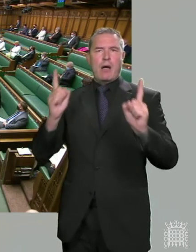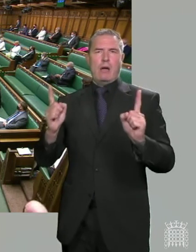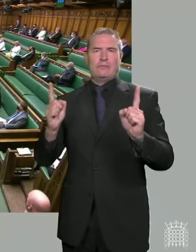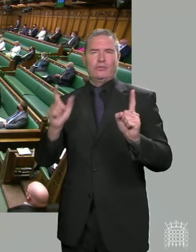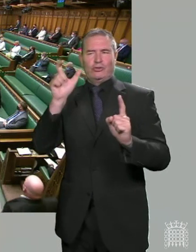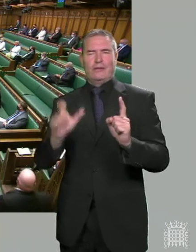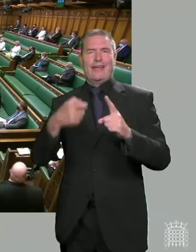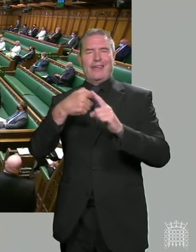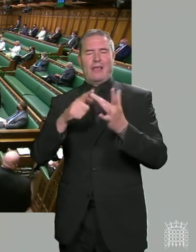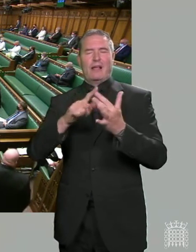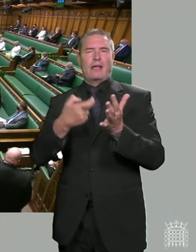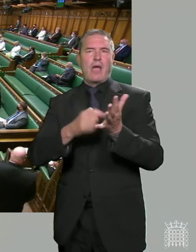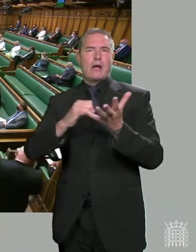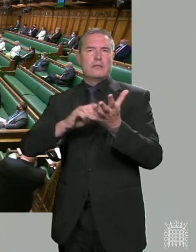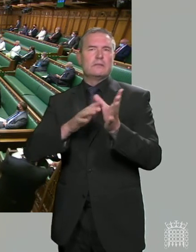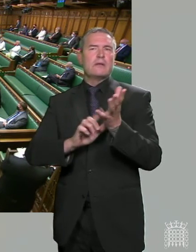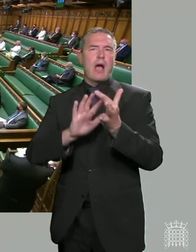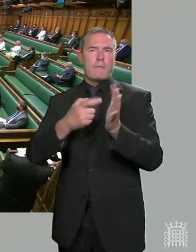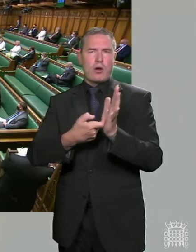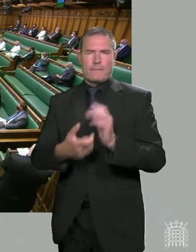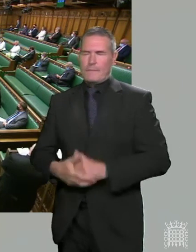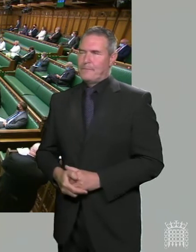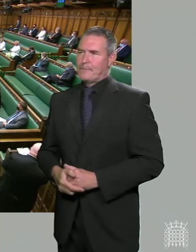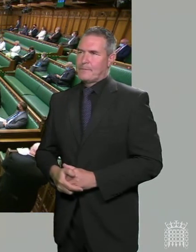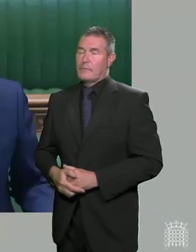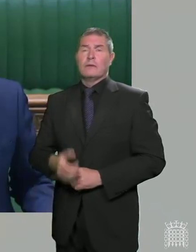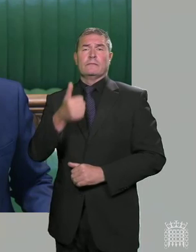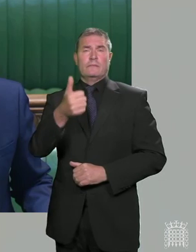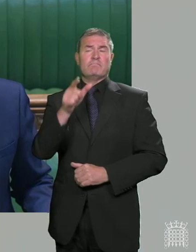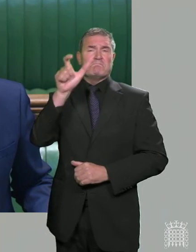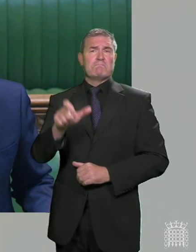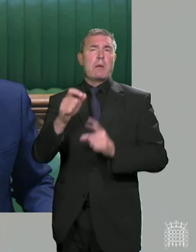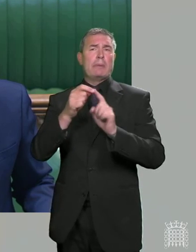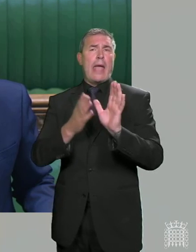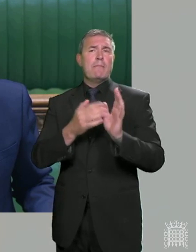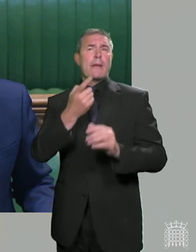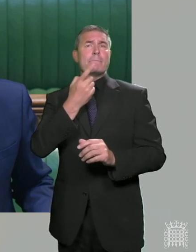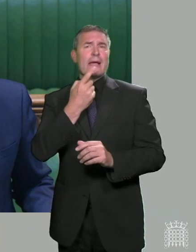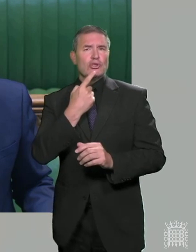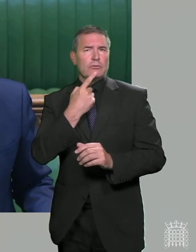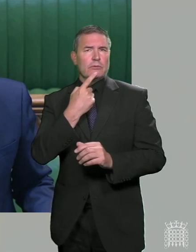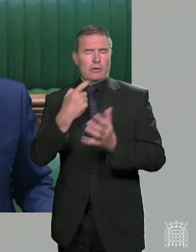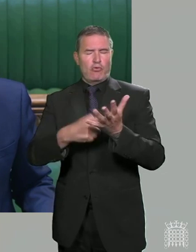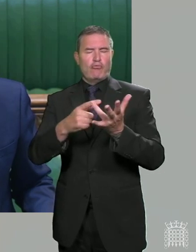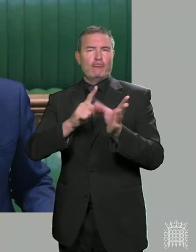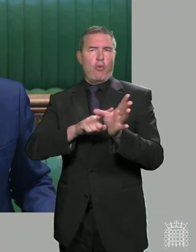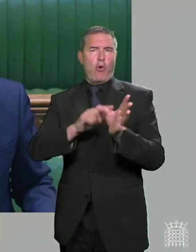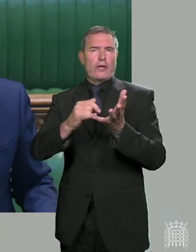May I join with the Prime Minister’s remarks in relation to Sir Roy Stone?